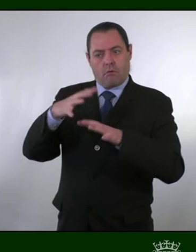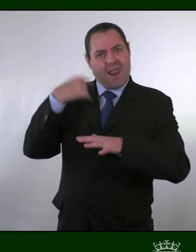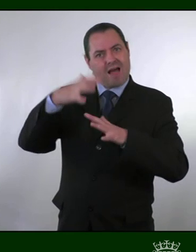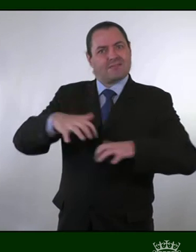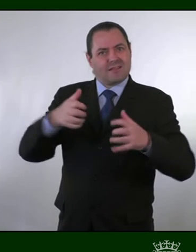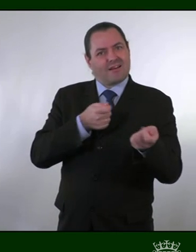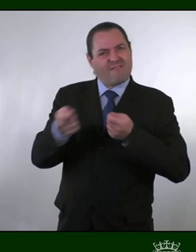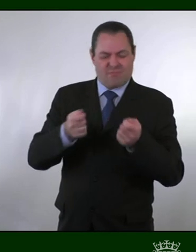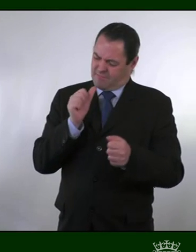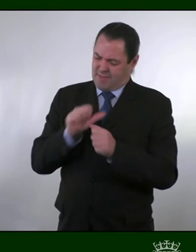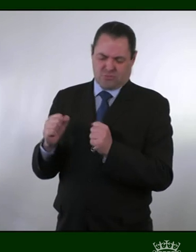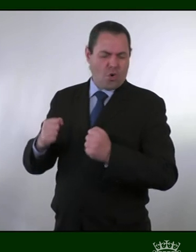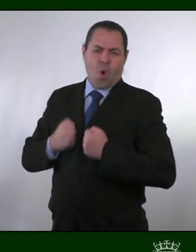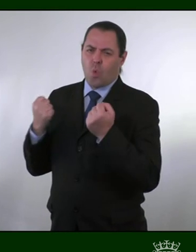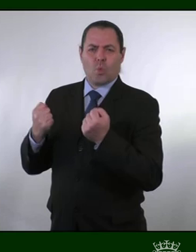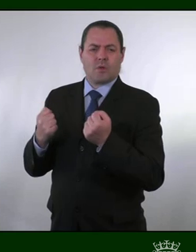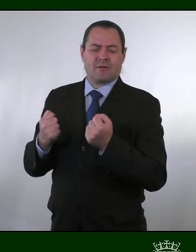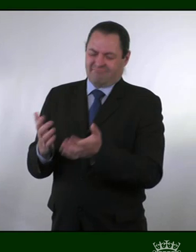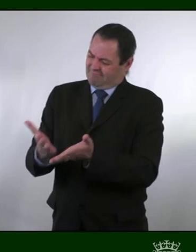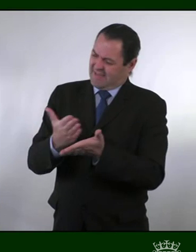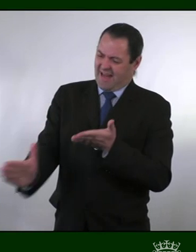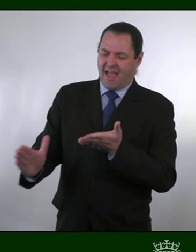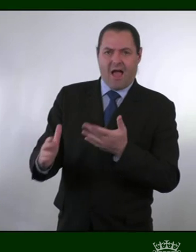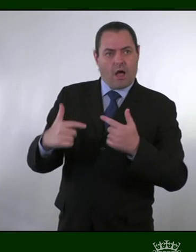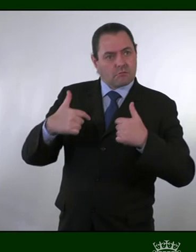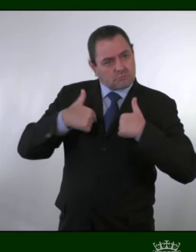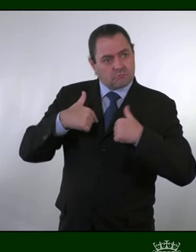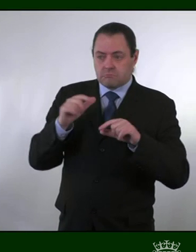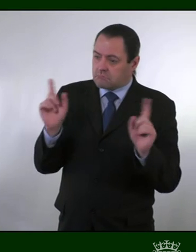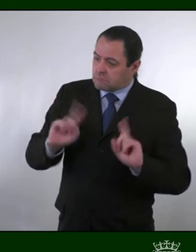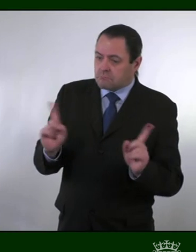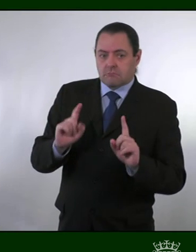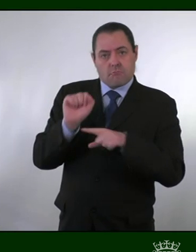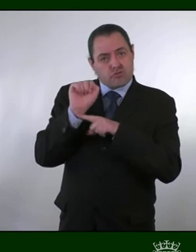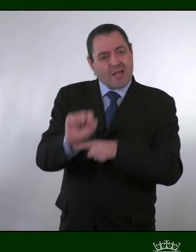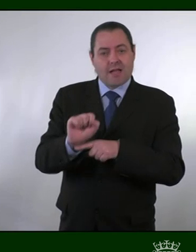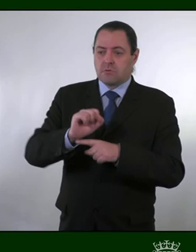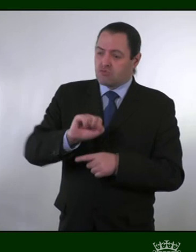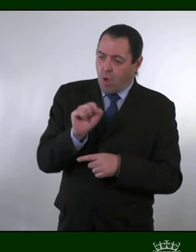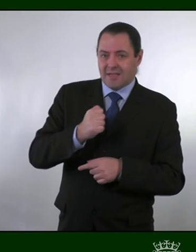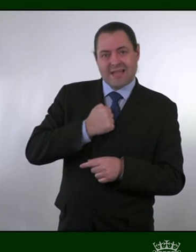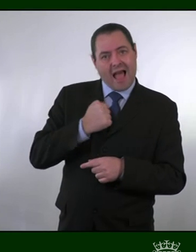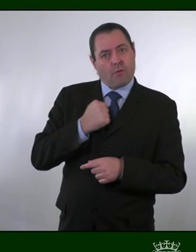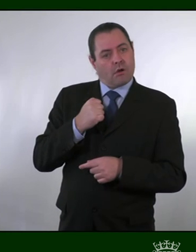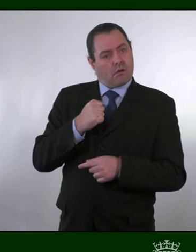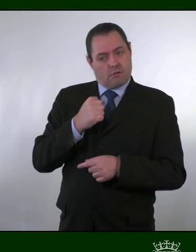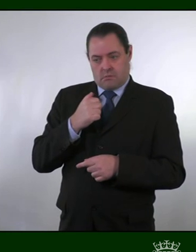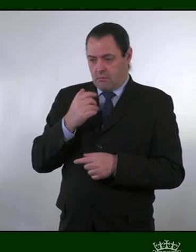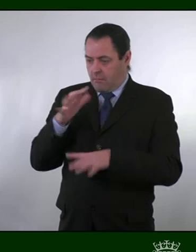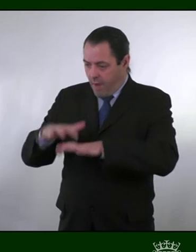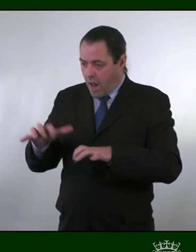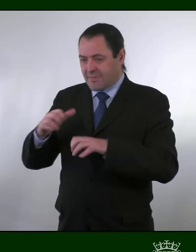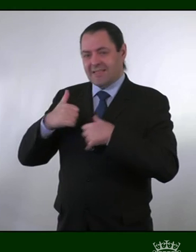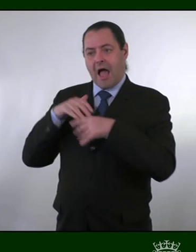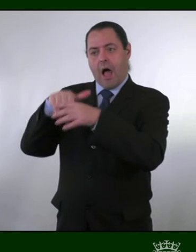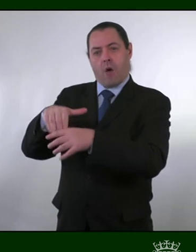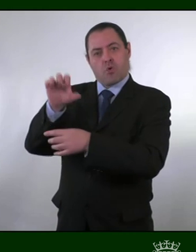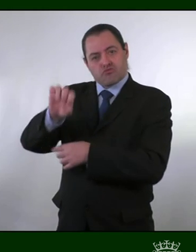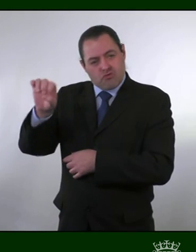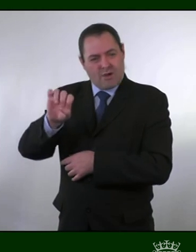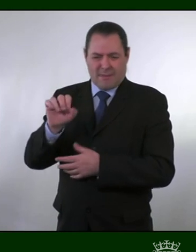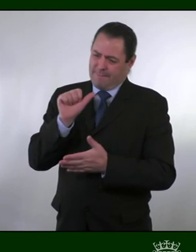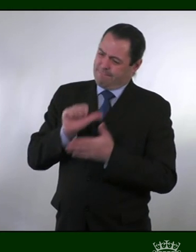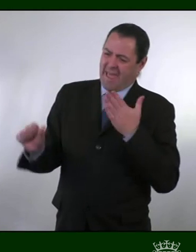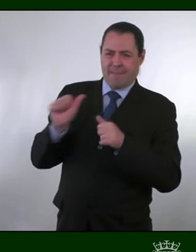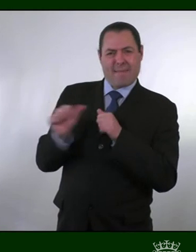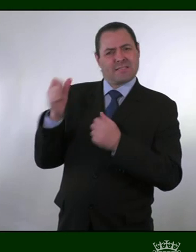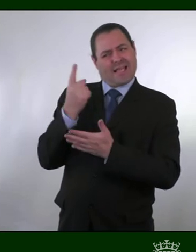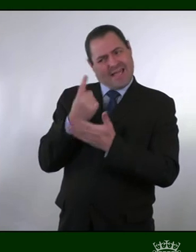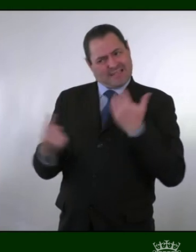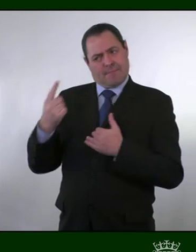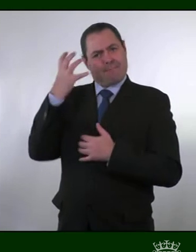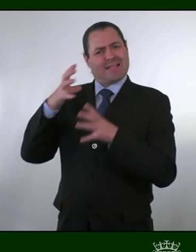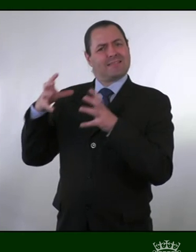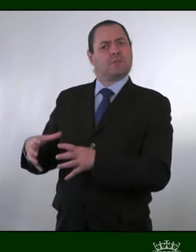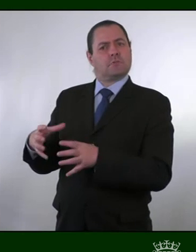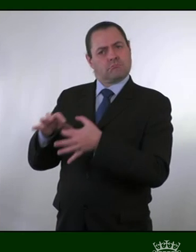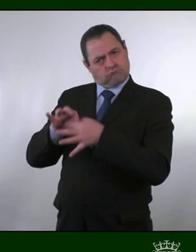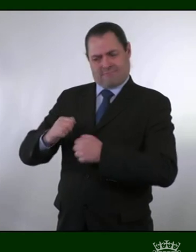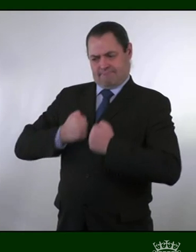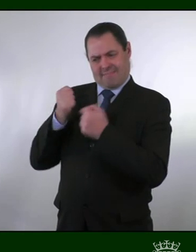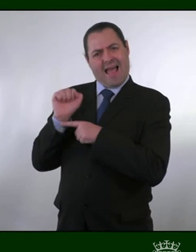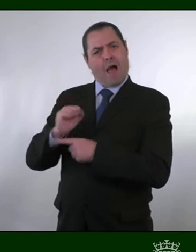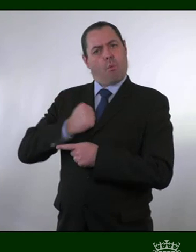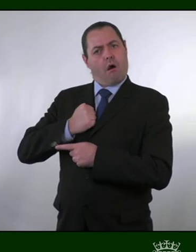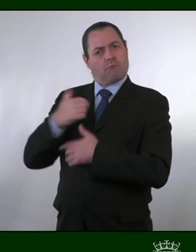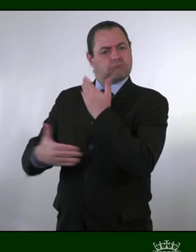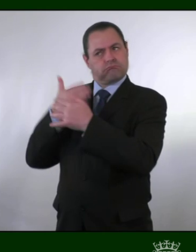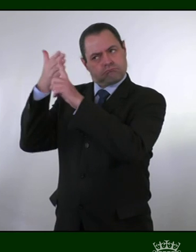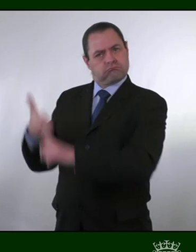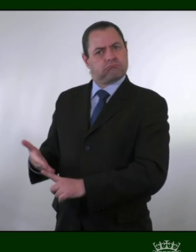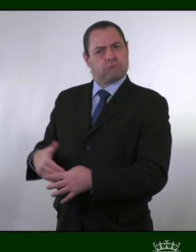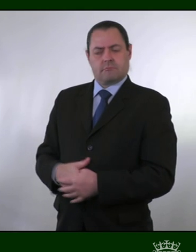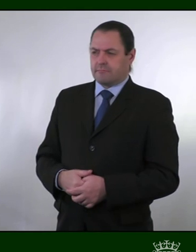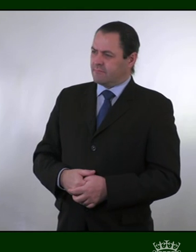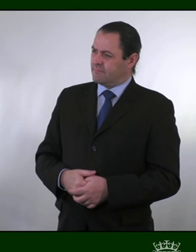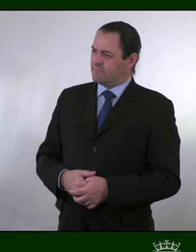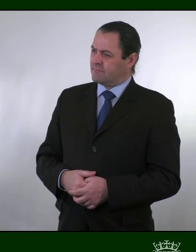Is it not clearer than ever that the only way to protect Scotland’s interests, our Parliament and our place in Europe is for Scotland to become an independent country?